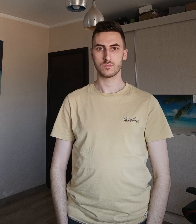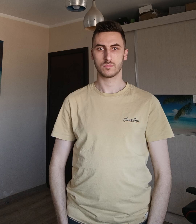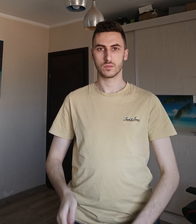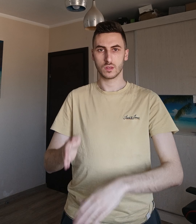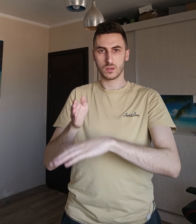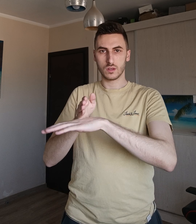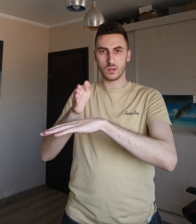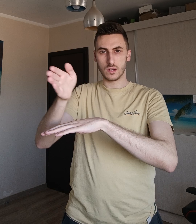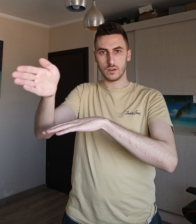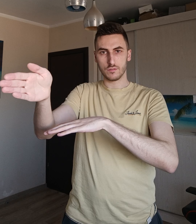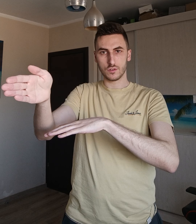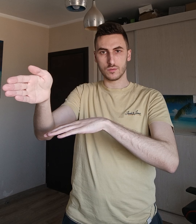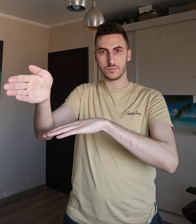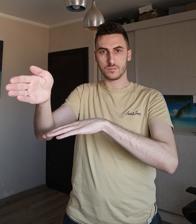לבוא